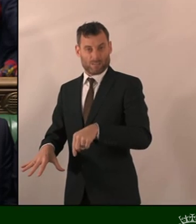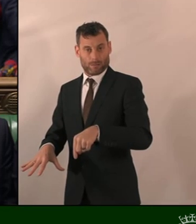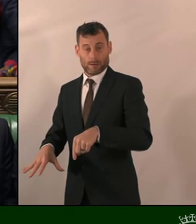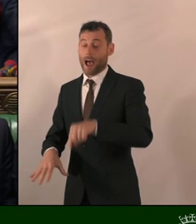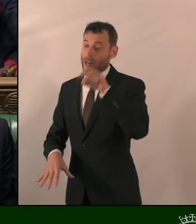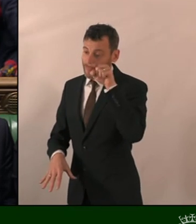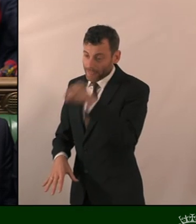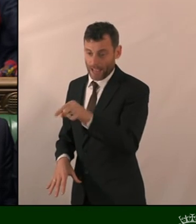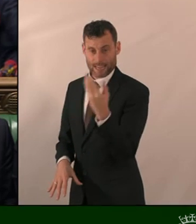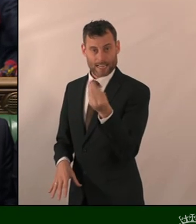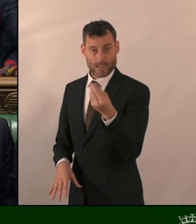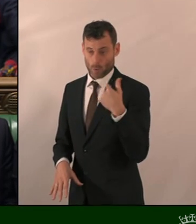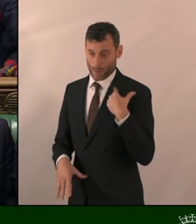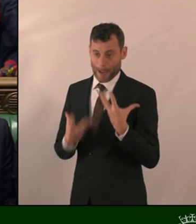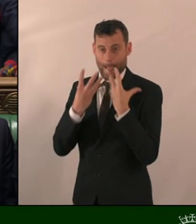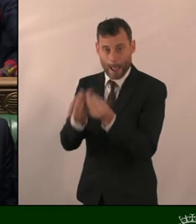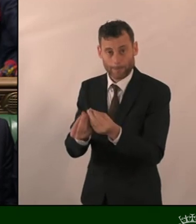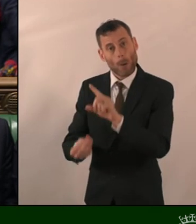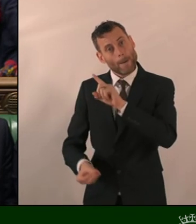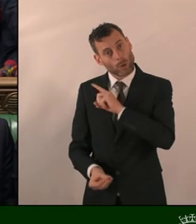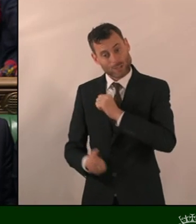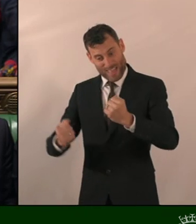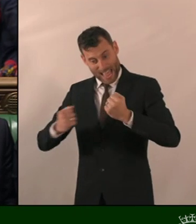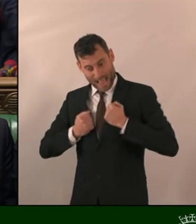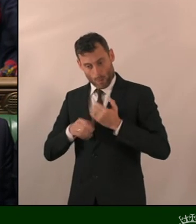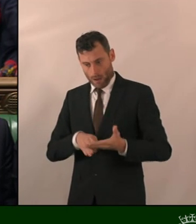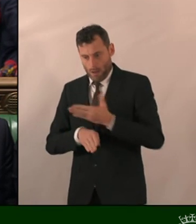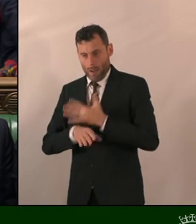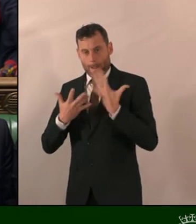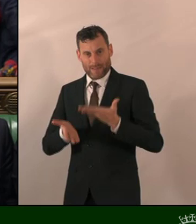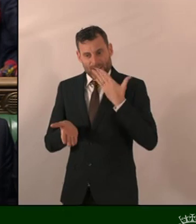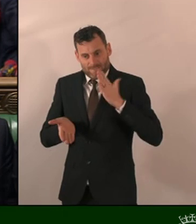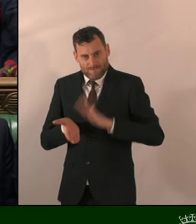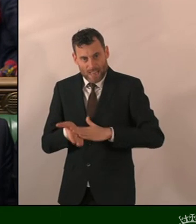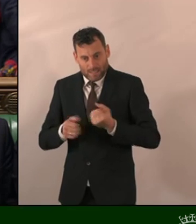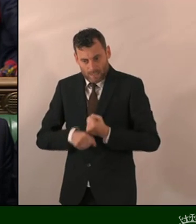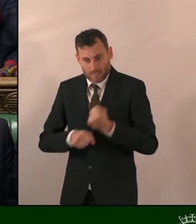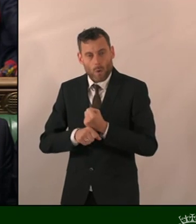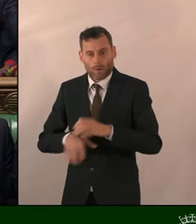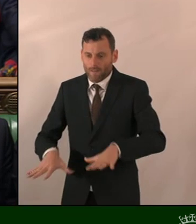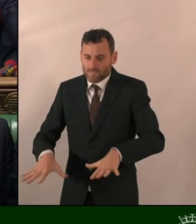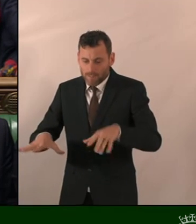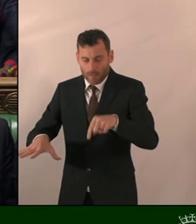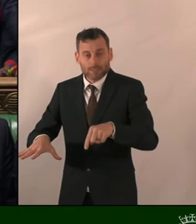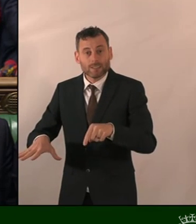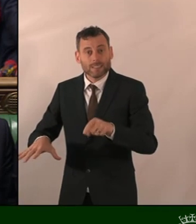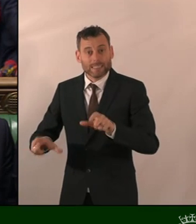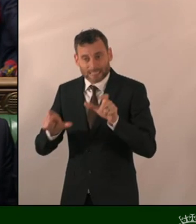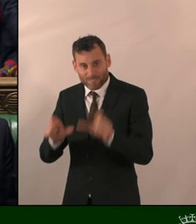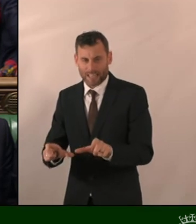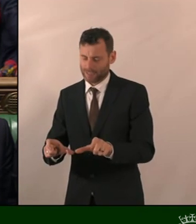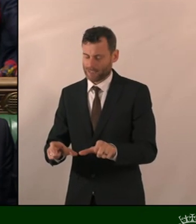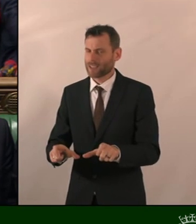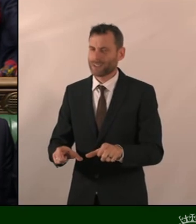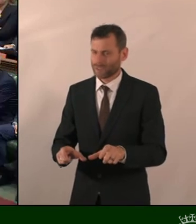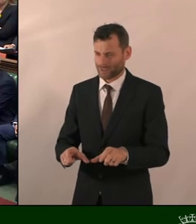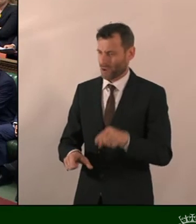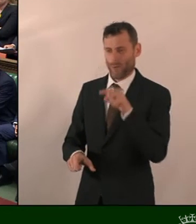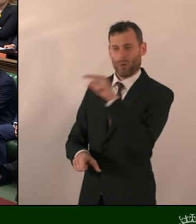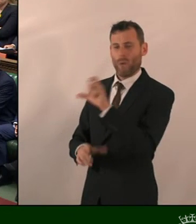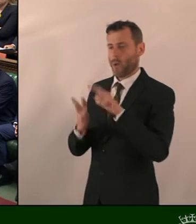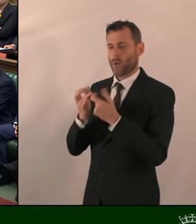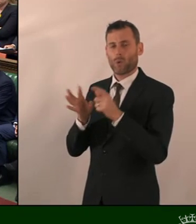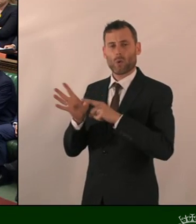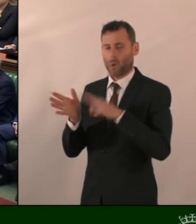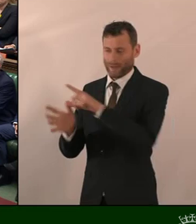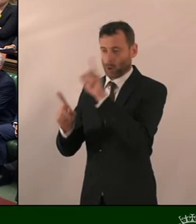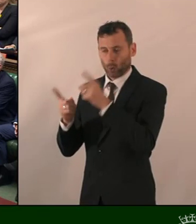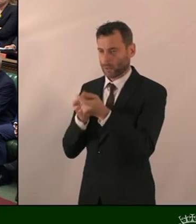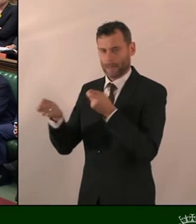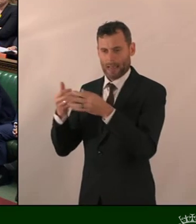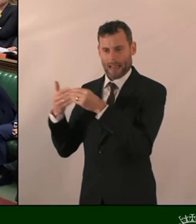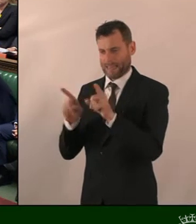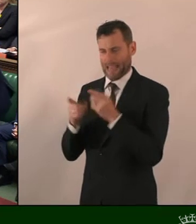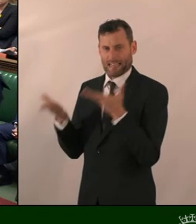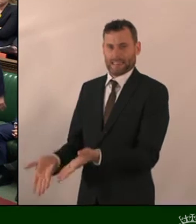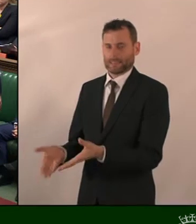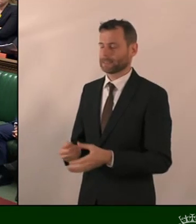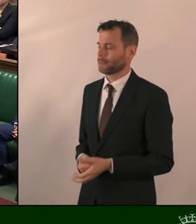That is cash we can put in thanks to the investment we have made in flood defences, which, believe me, would be beyond the capacity of any Government led by the right honourable Member.